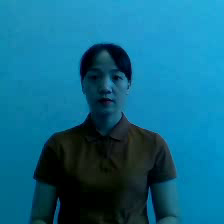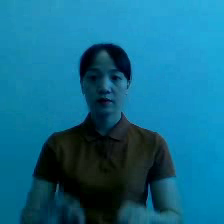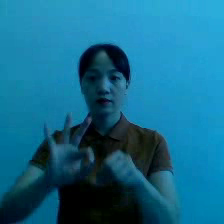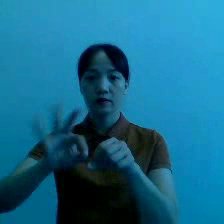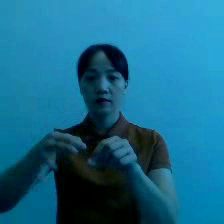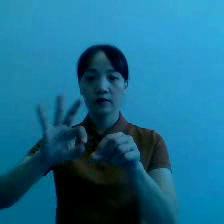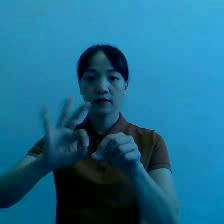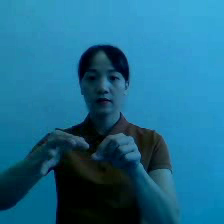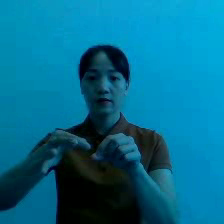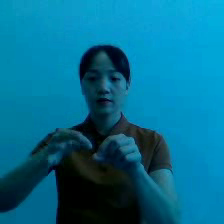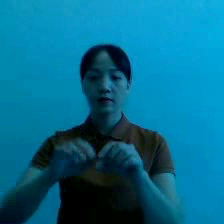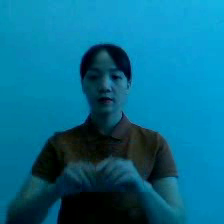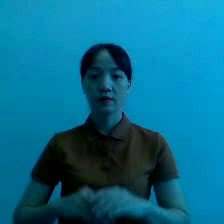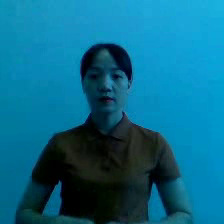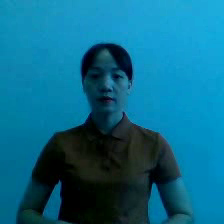Rau